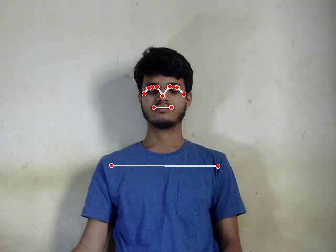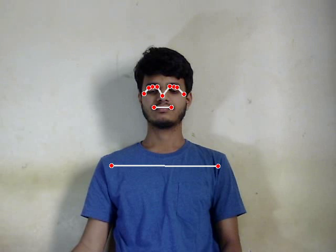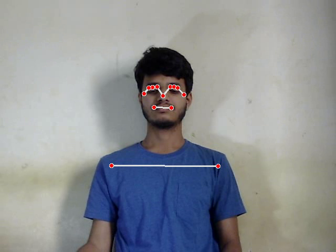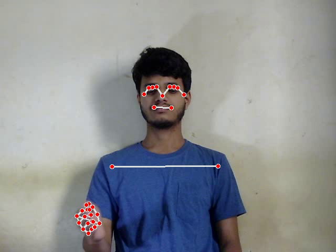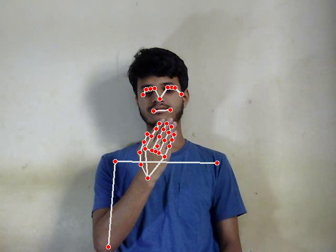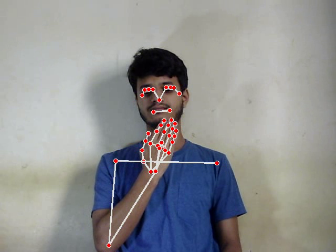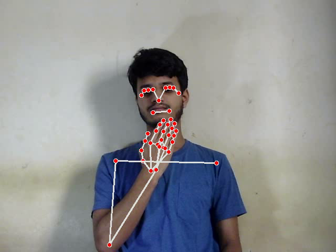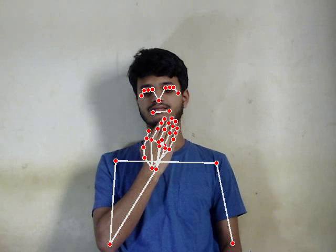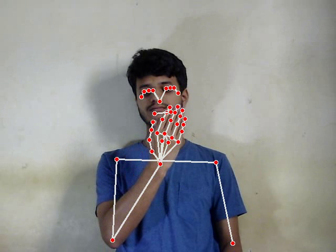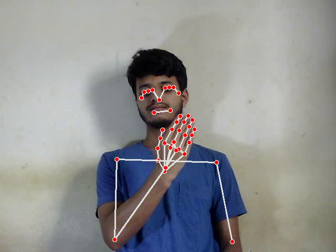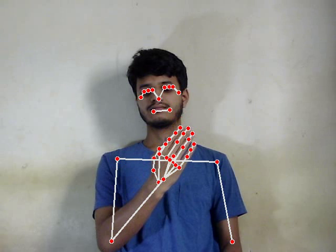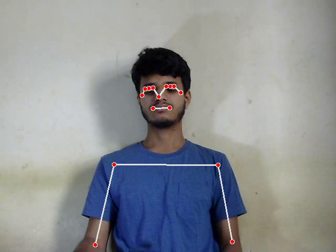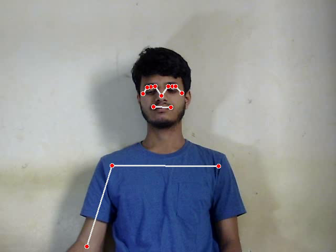thank you